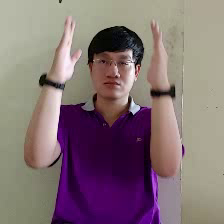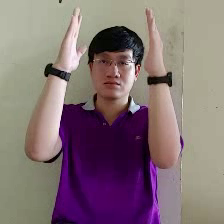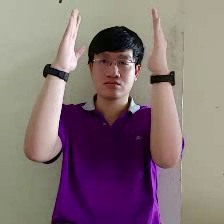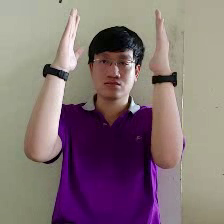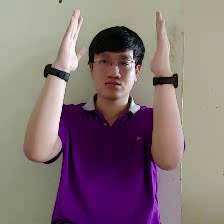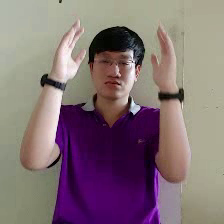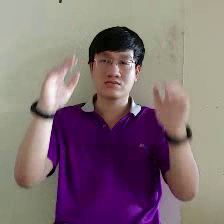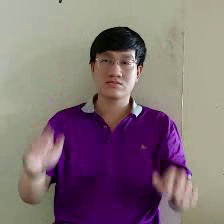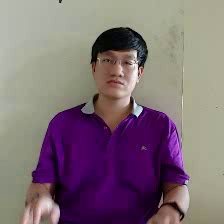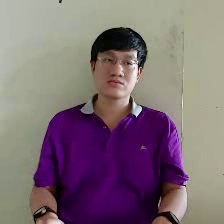Chạy